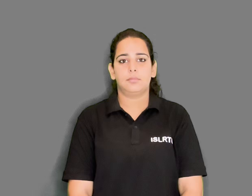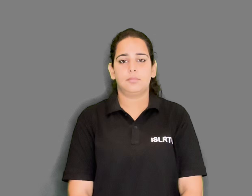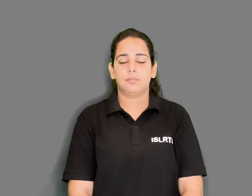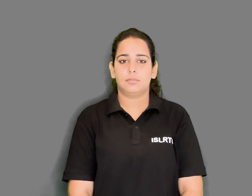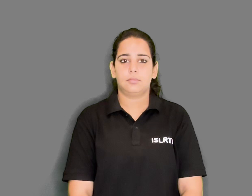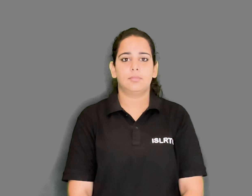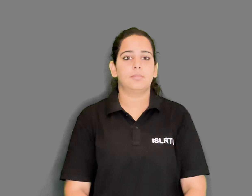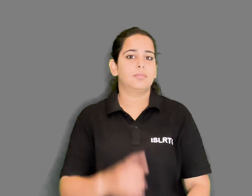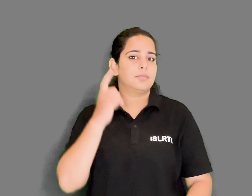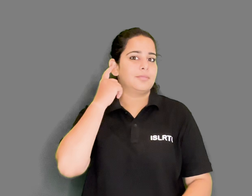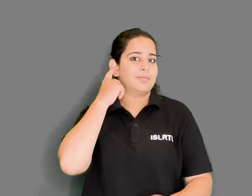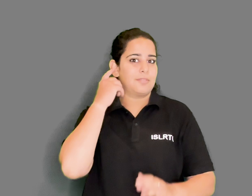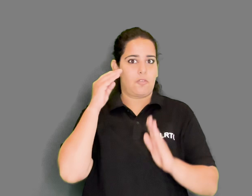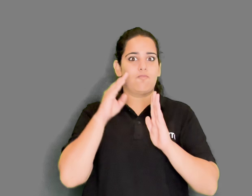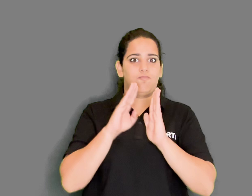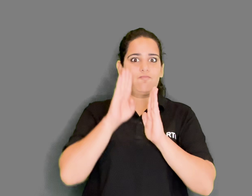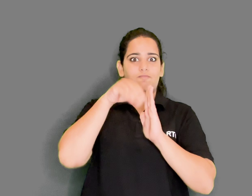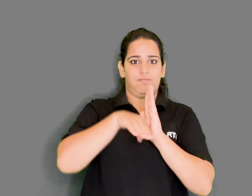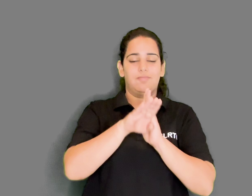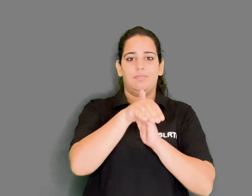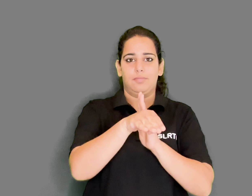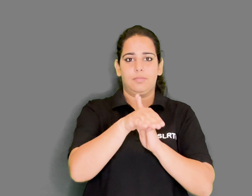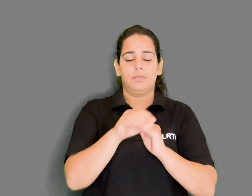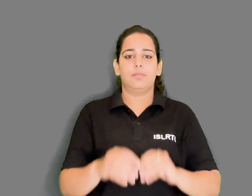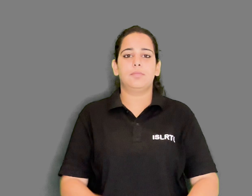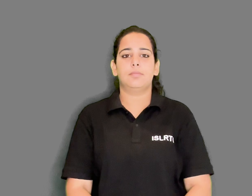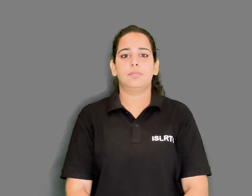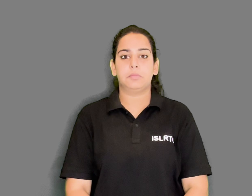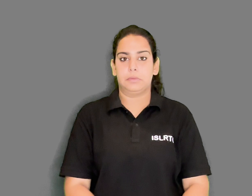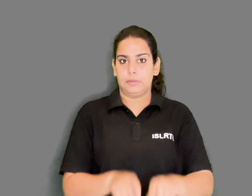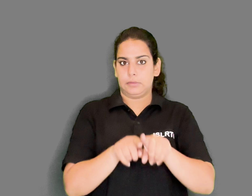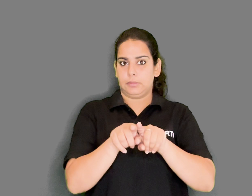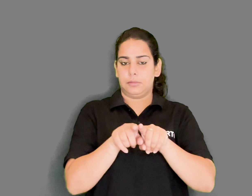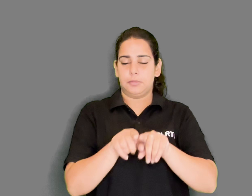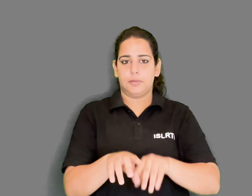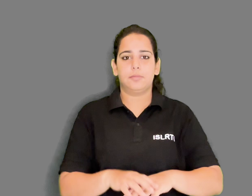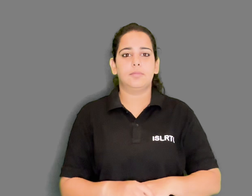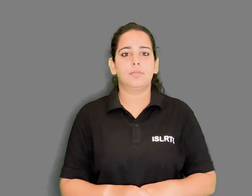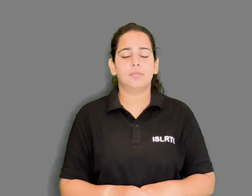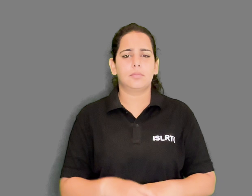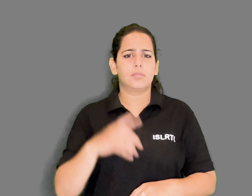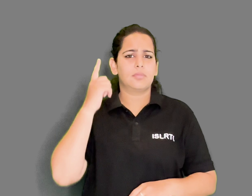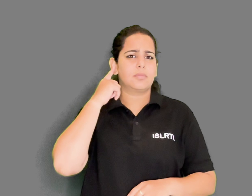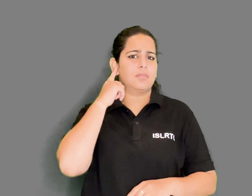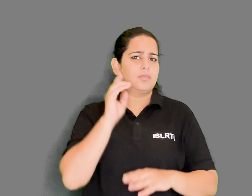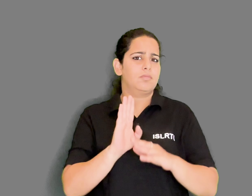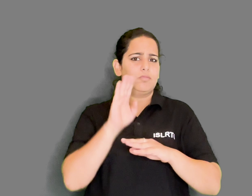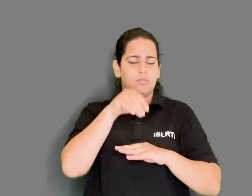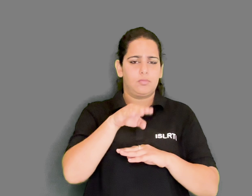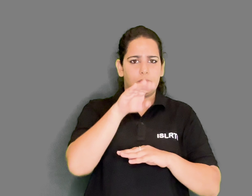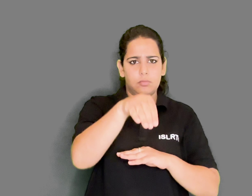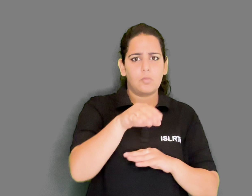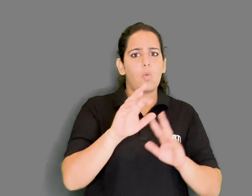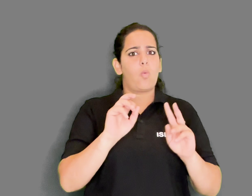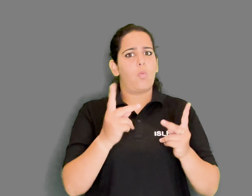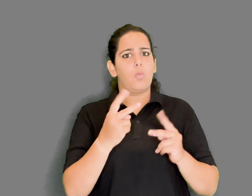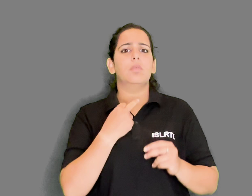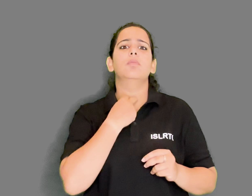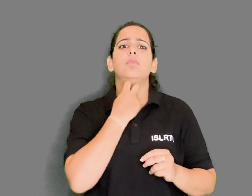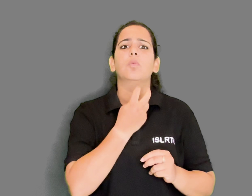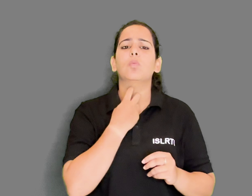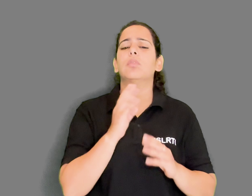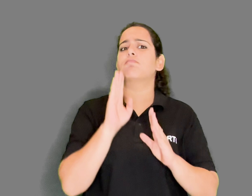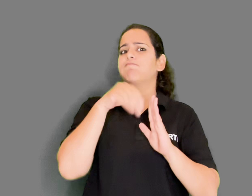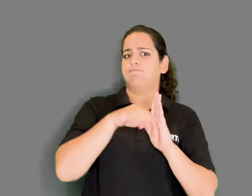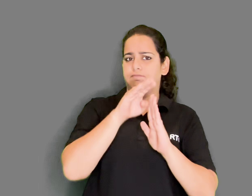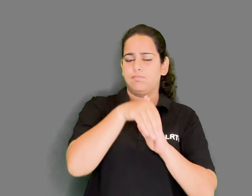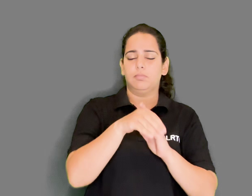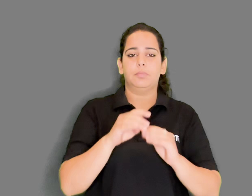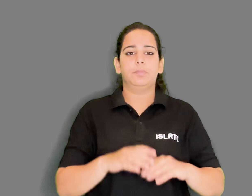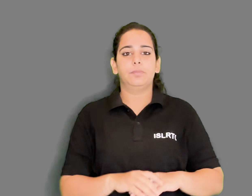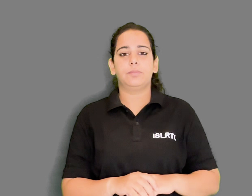Amplification The action of enlarging upon or adding detail to a